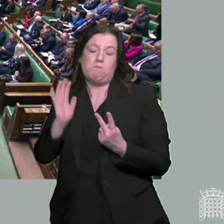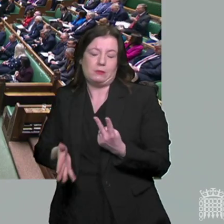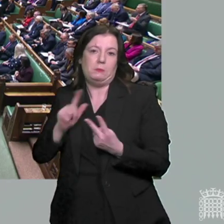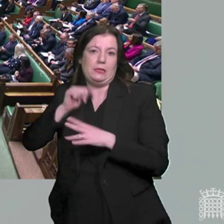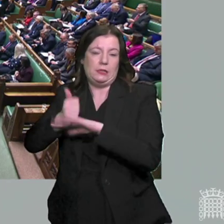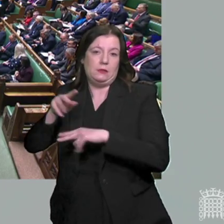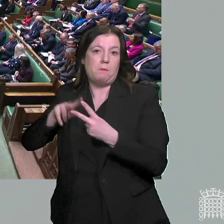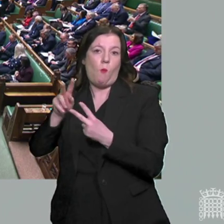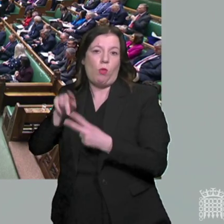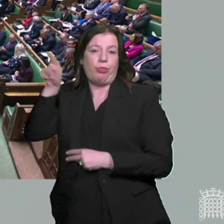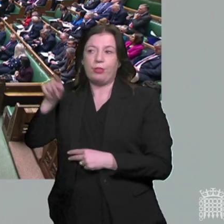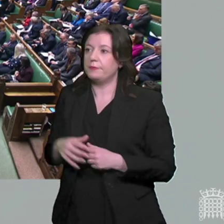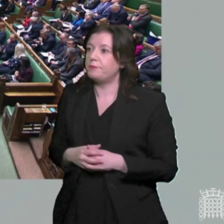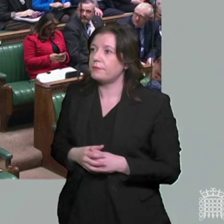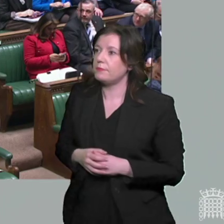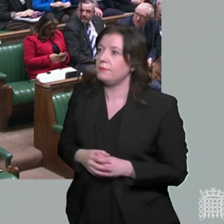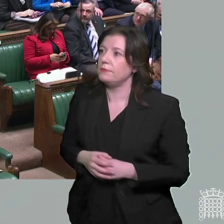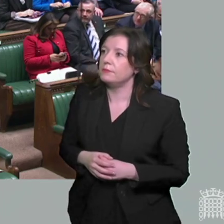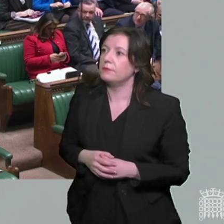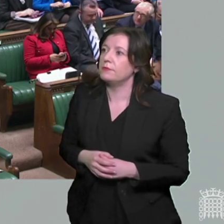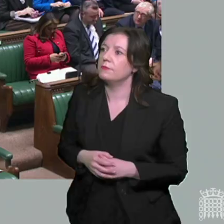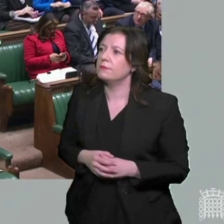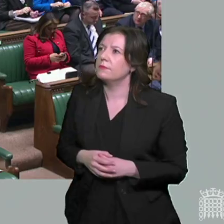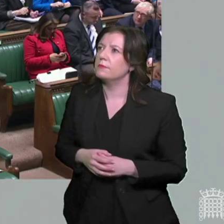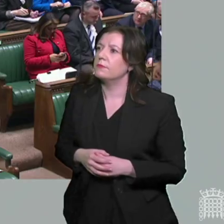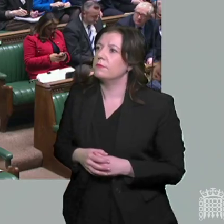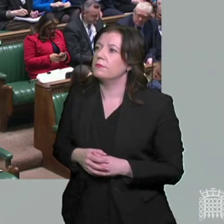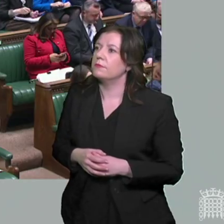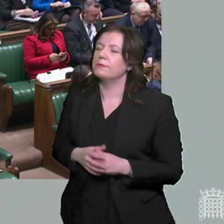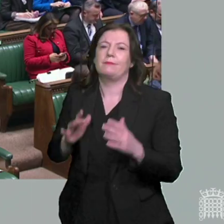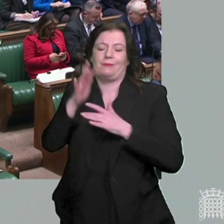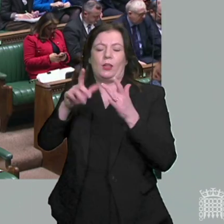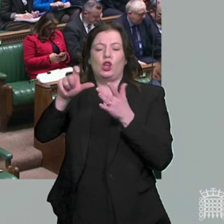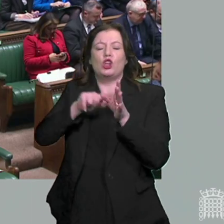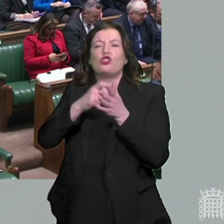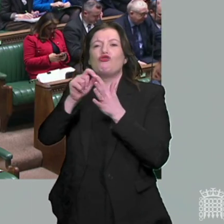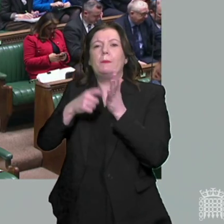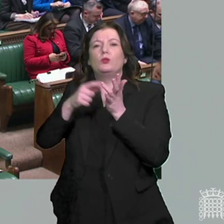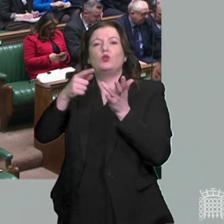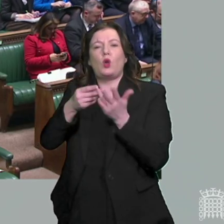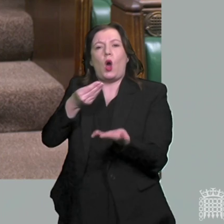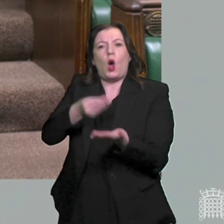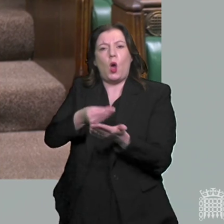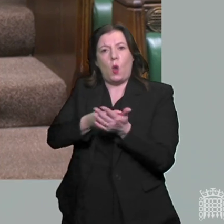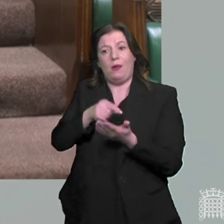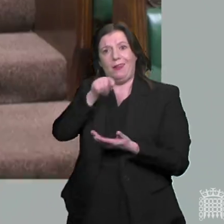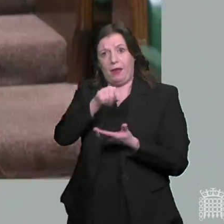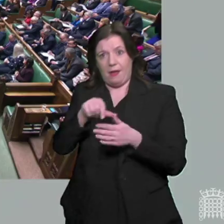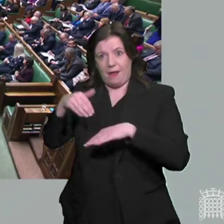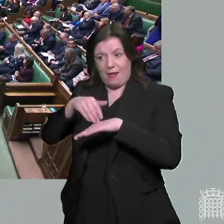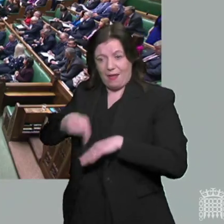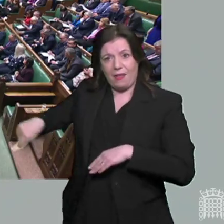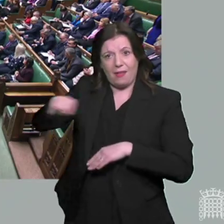What assessment has the Minister made of the impact of cryptocurrency technologies on low-income households?